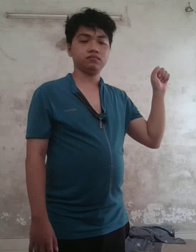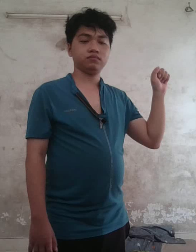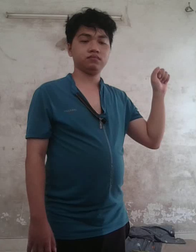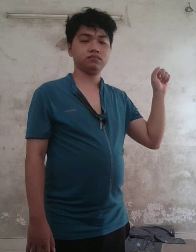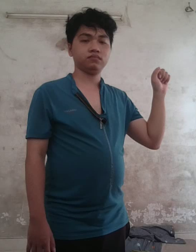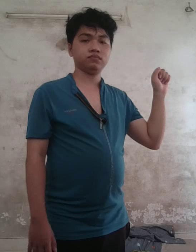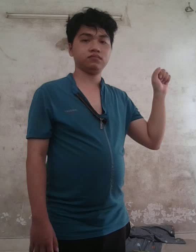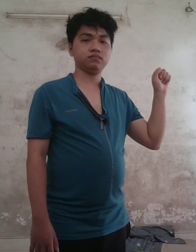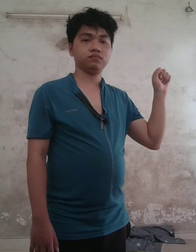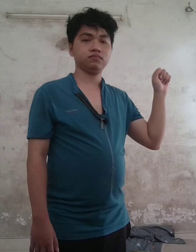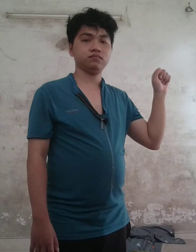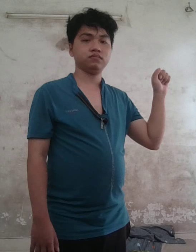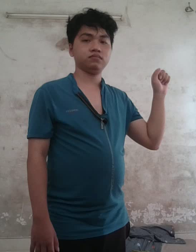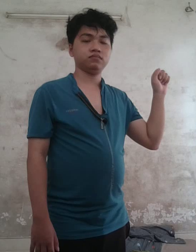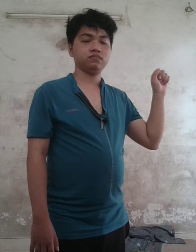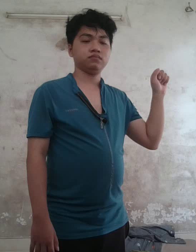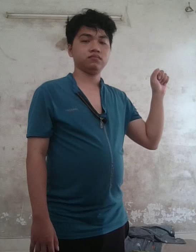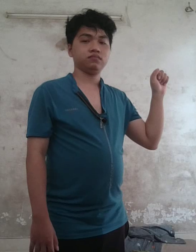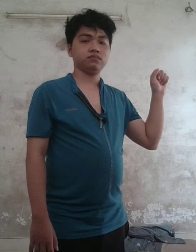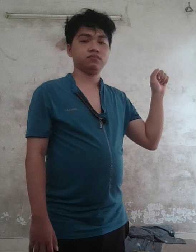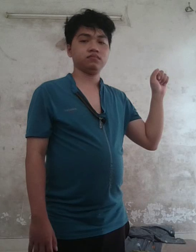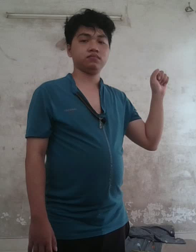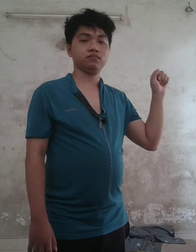a